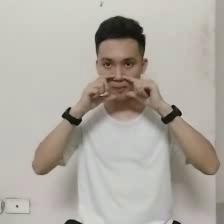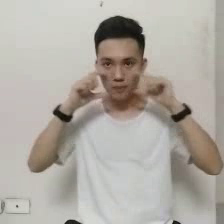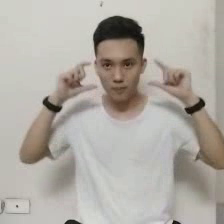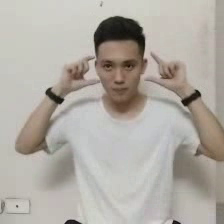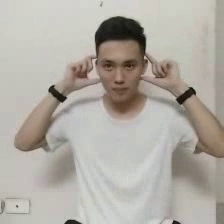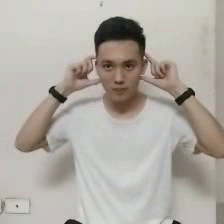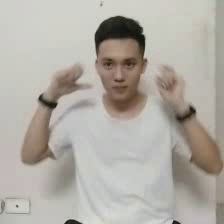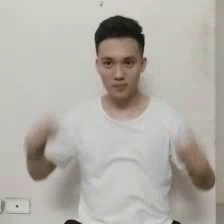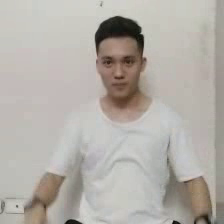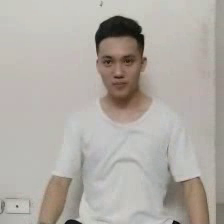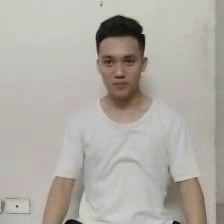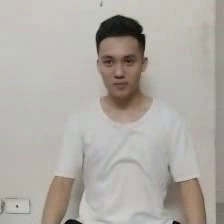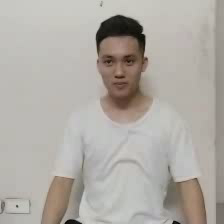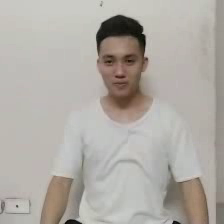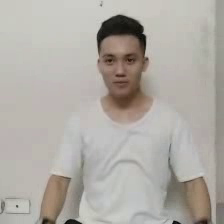Khẩu trang